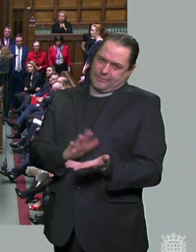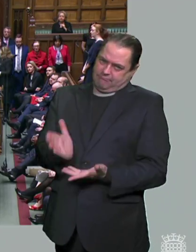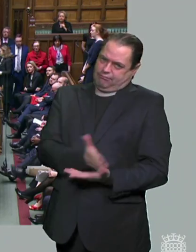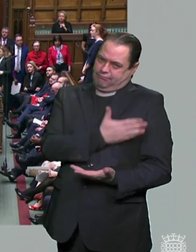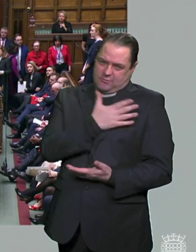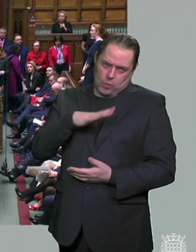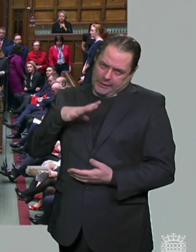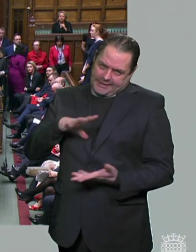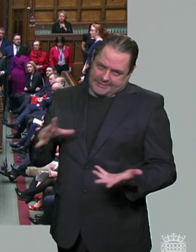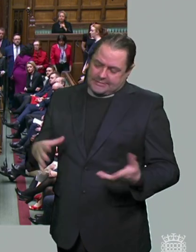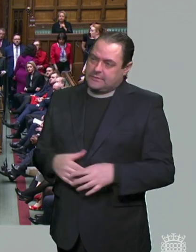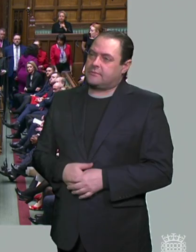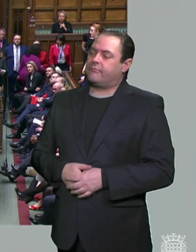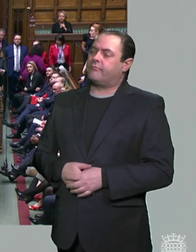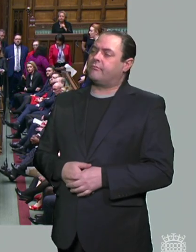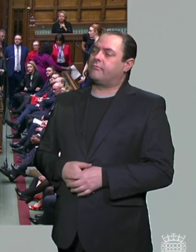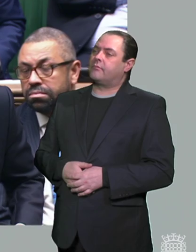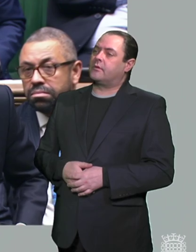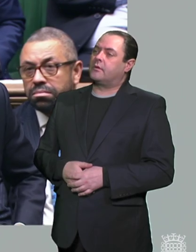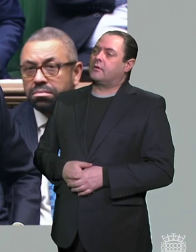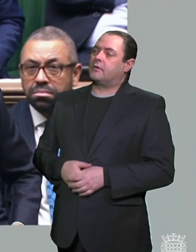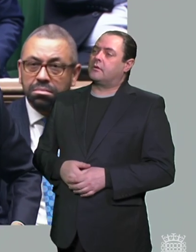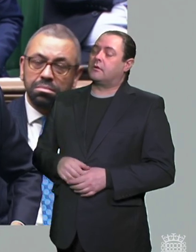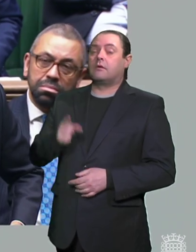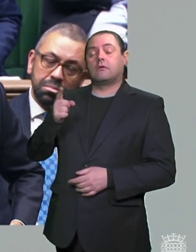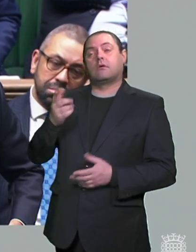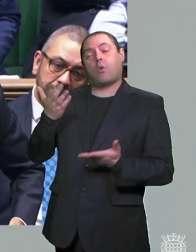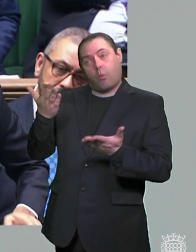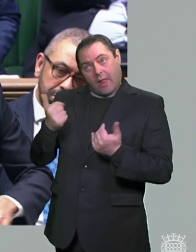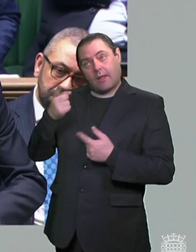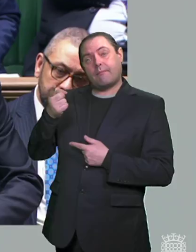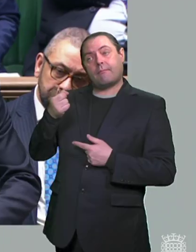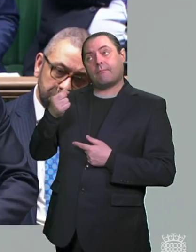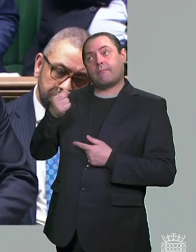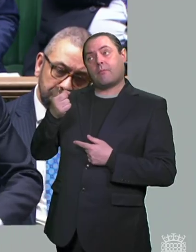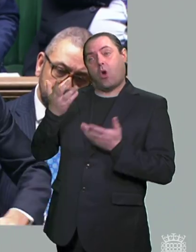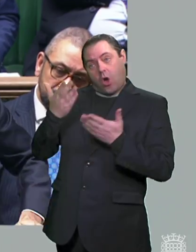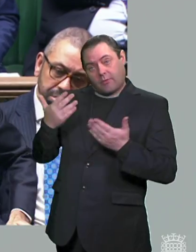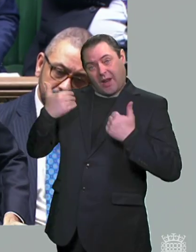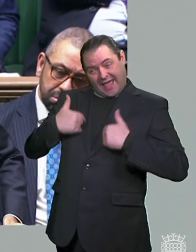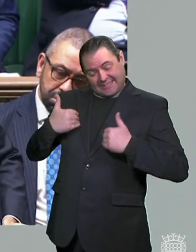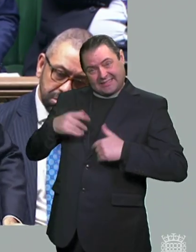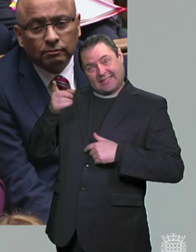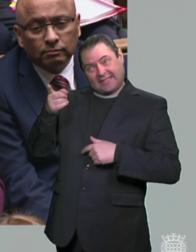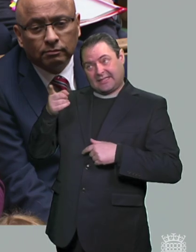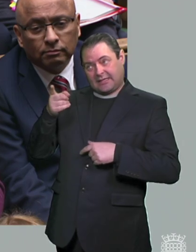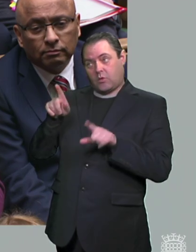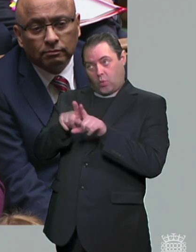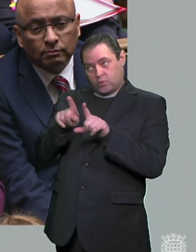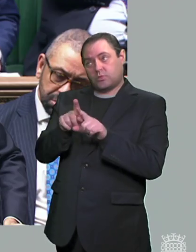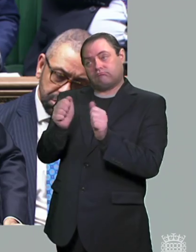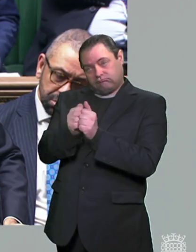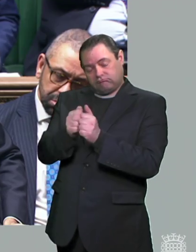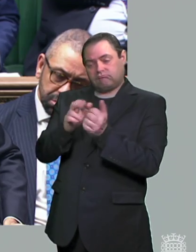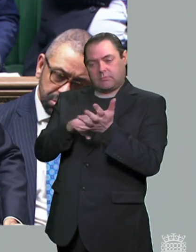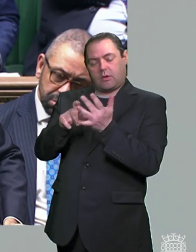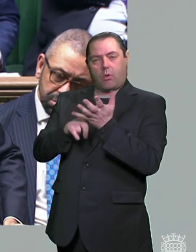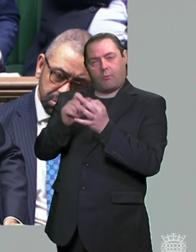Let me welcome the honourable Member for West Lancashire to her place, and associate myself with the remarks of the right honourable and learned Gentleman about Nicola Bulley’s family.